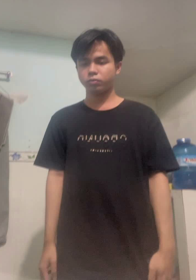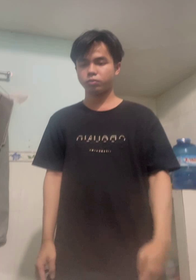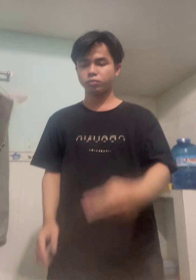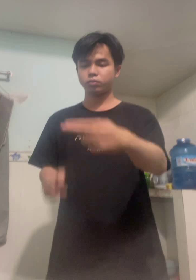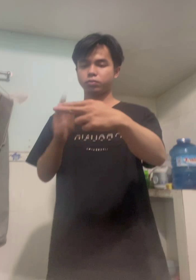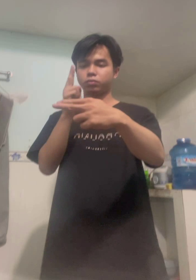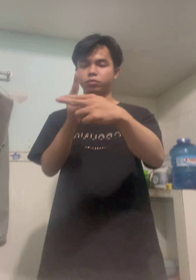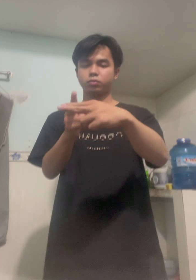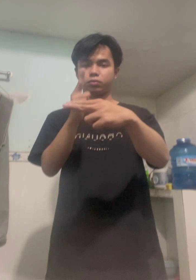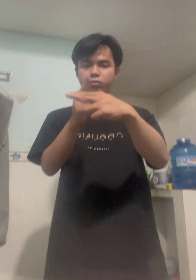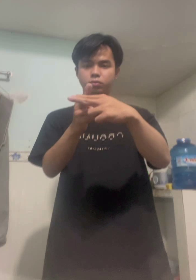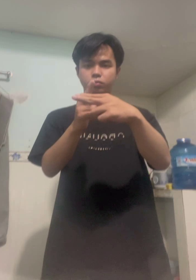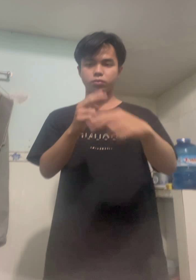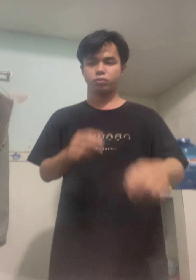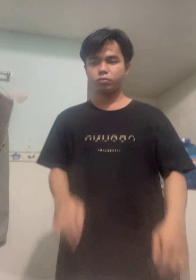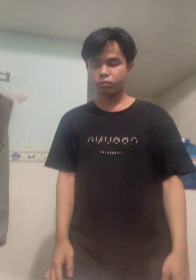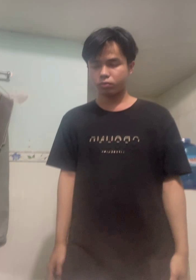yeu cau